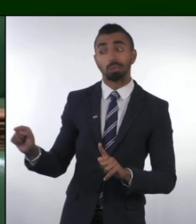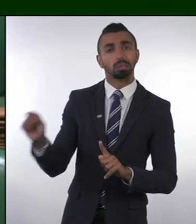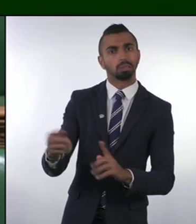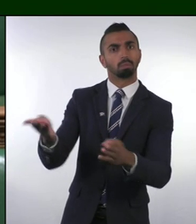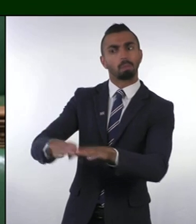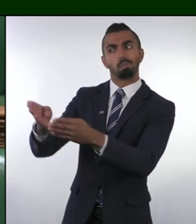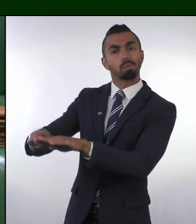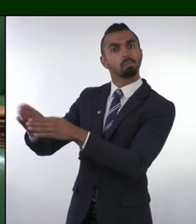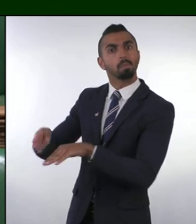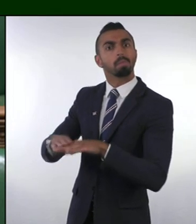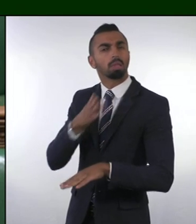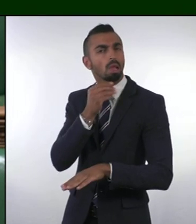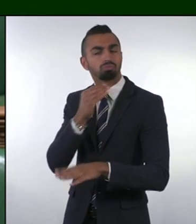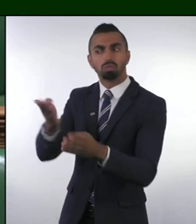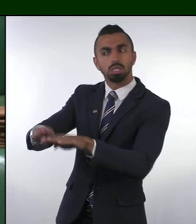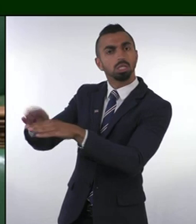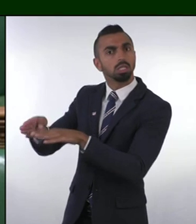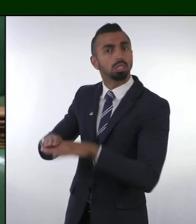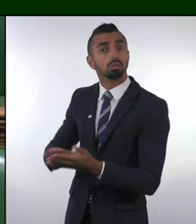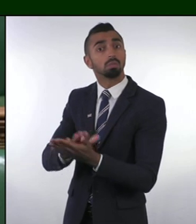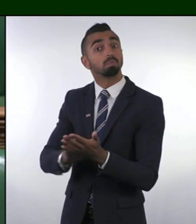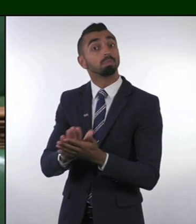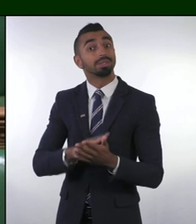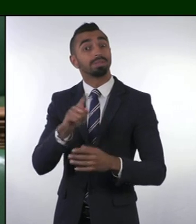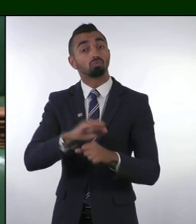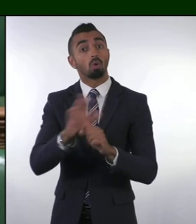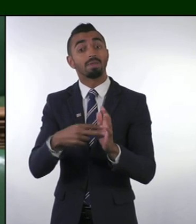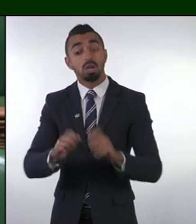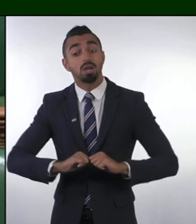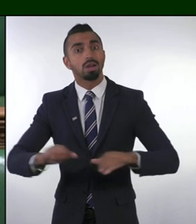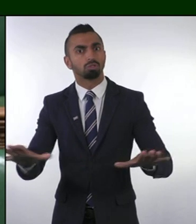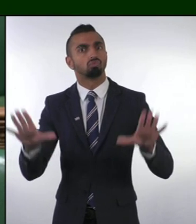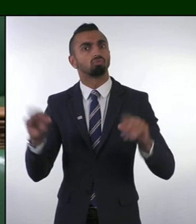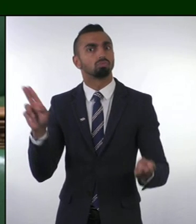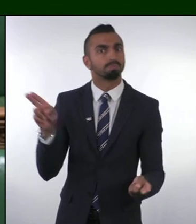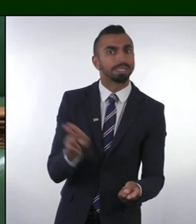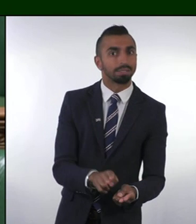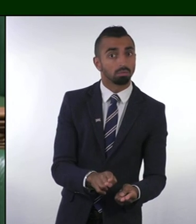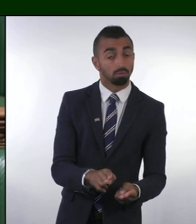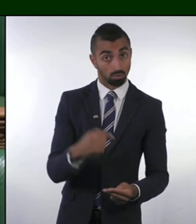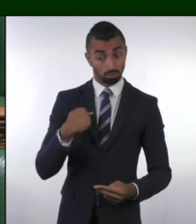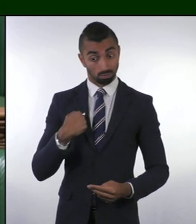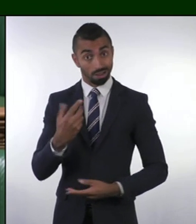We put in place one of the largest and most comprehensive economic responses in the world.